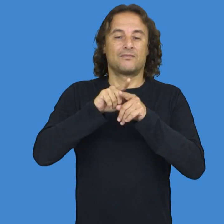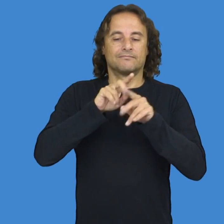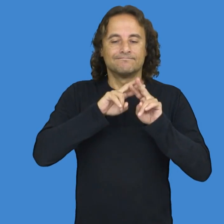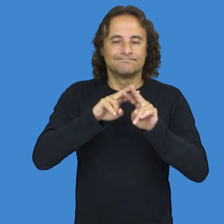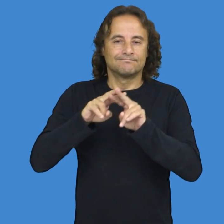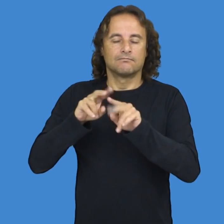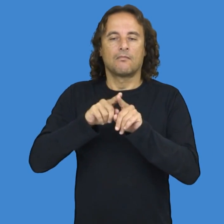revisar